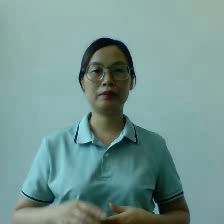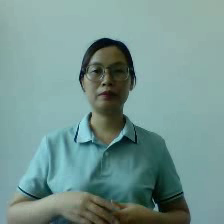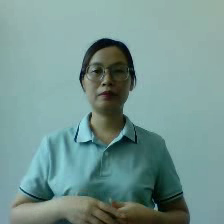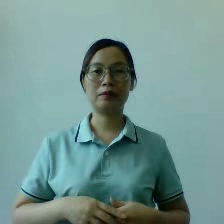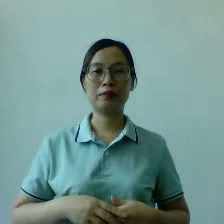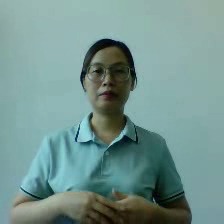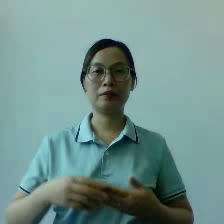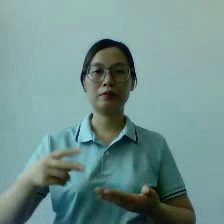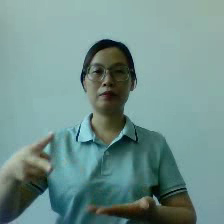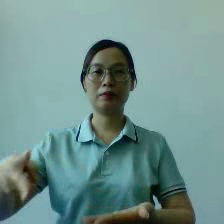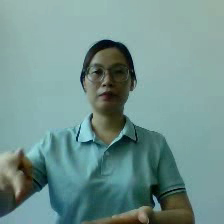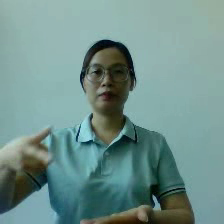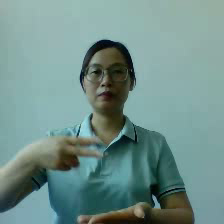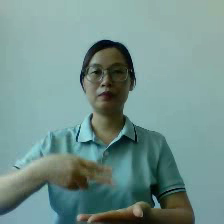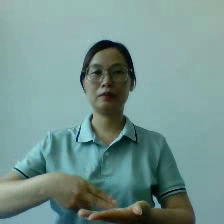Thức ăn